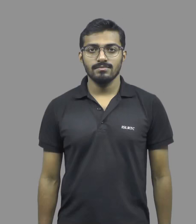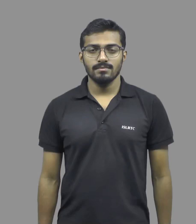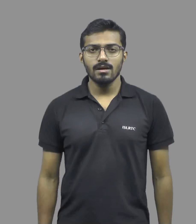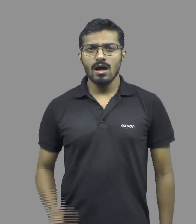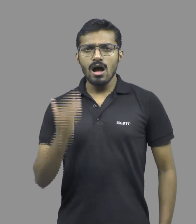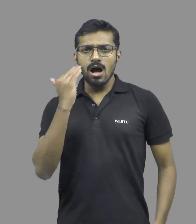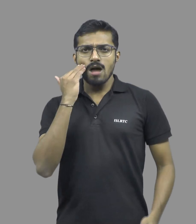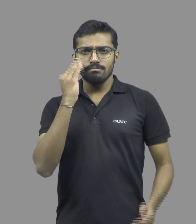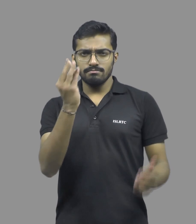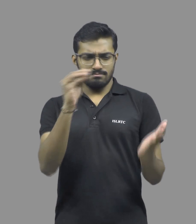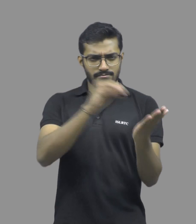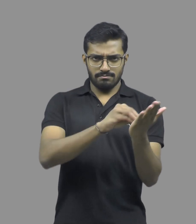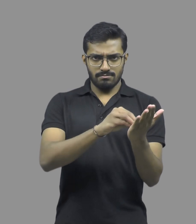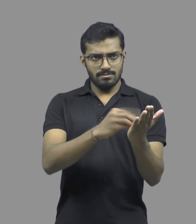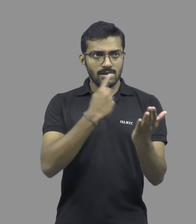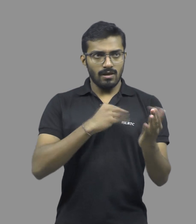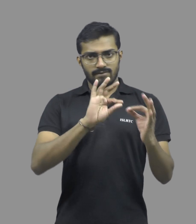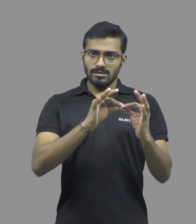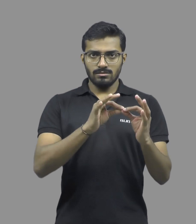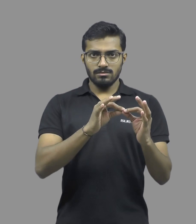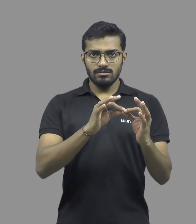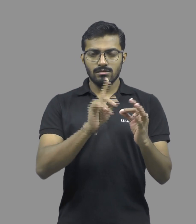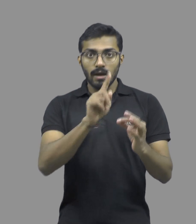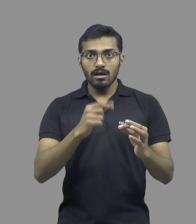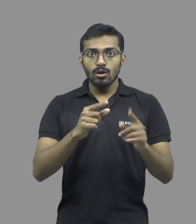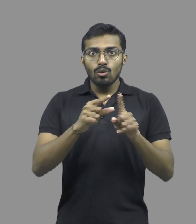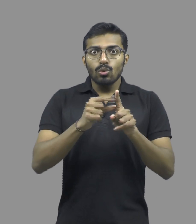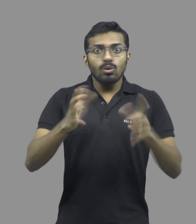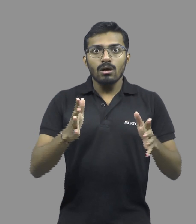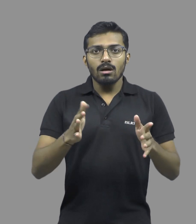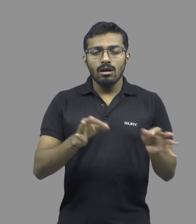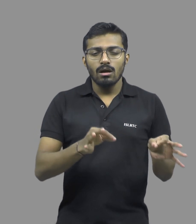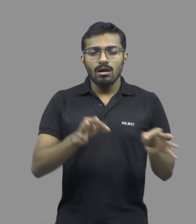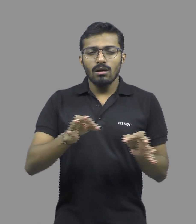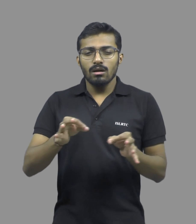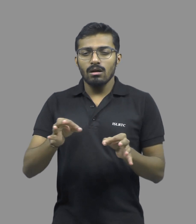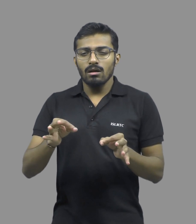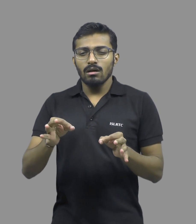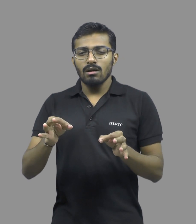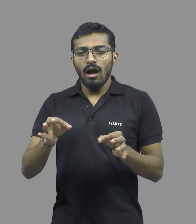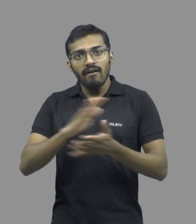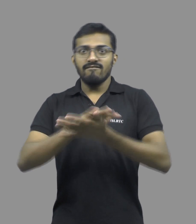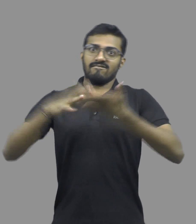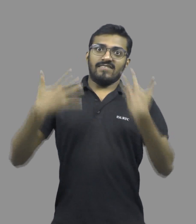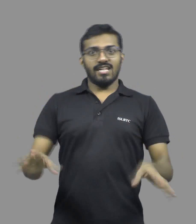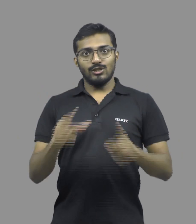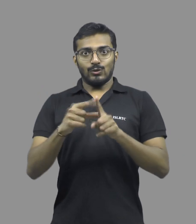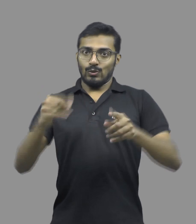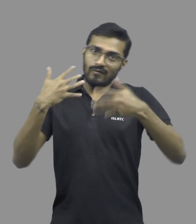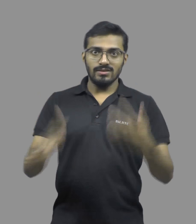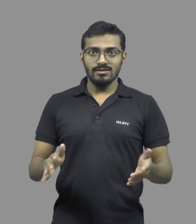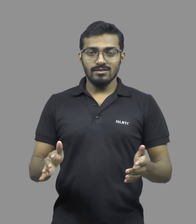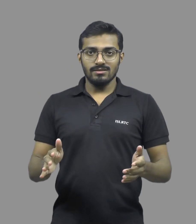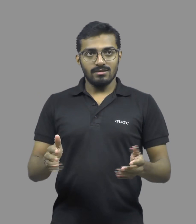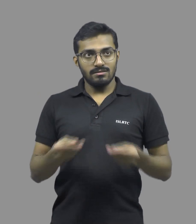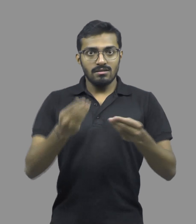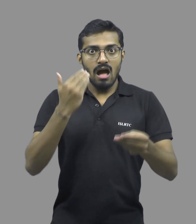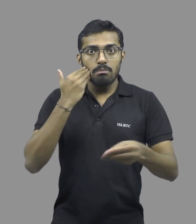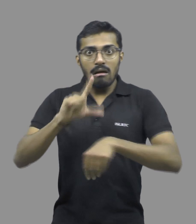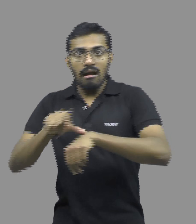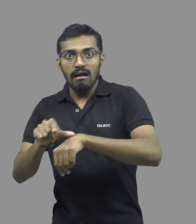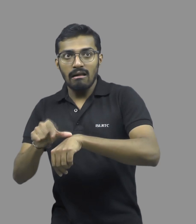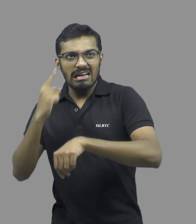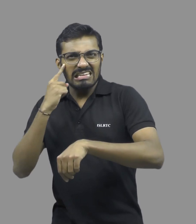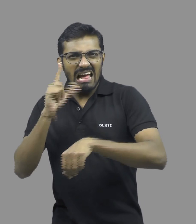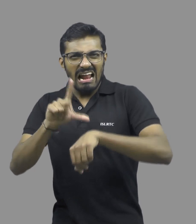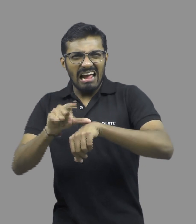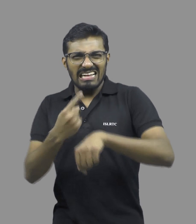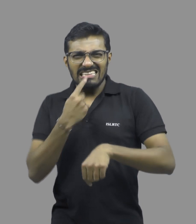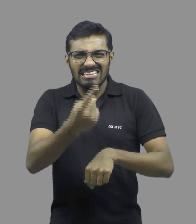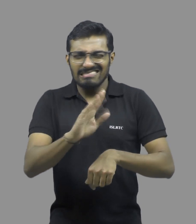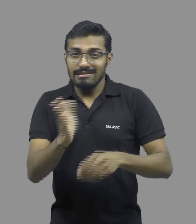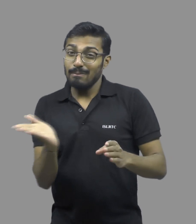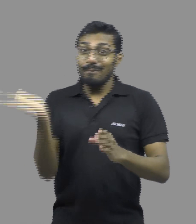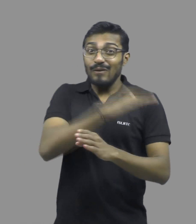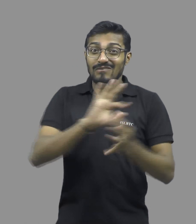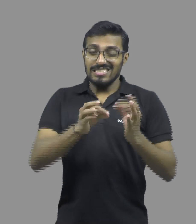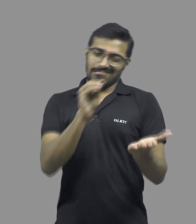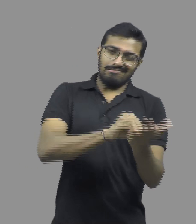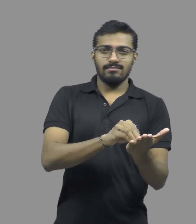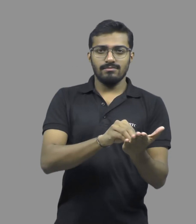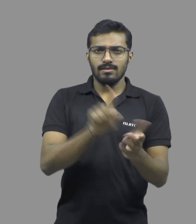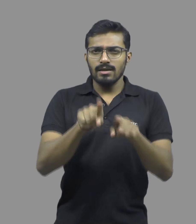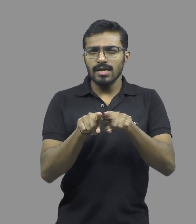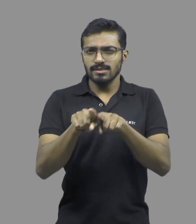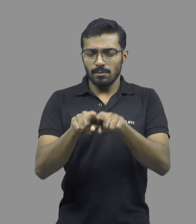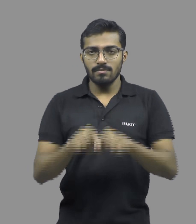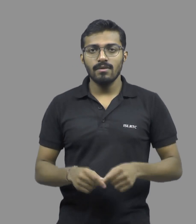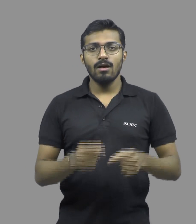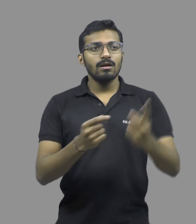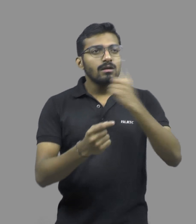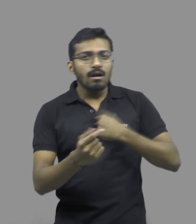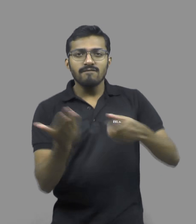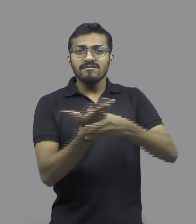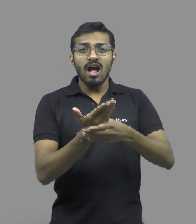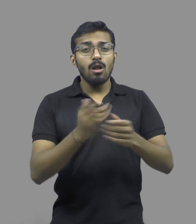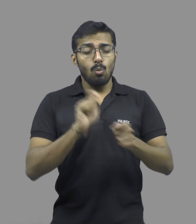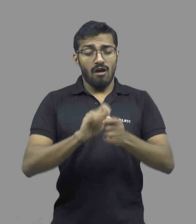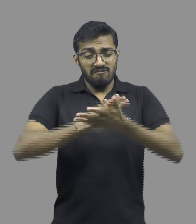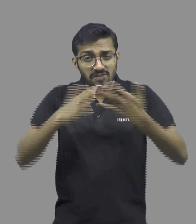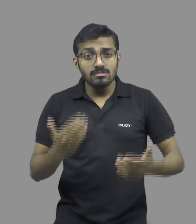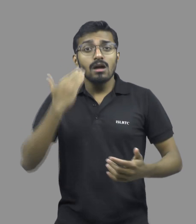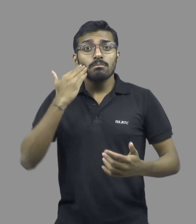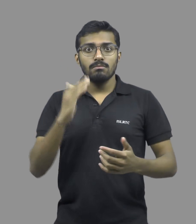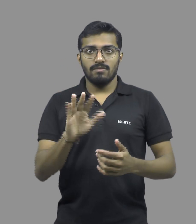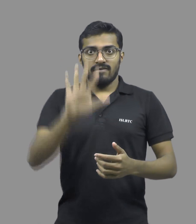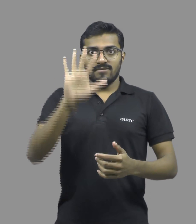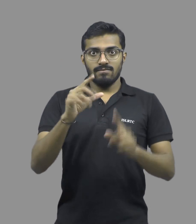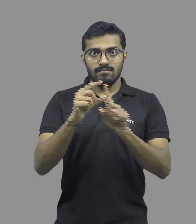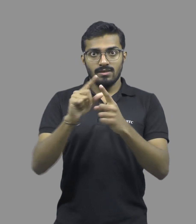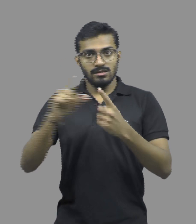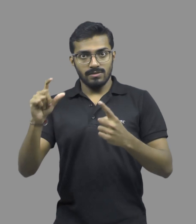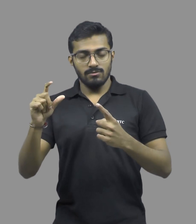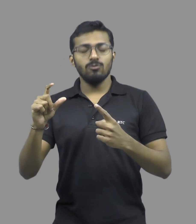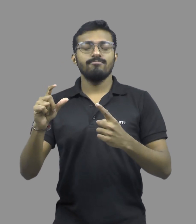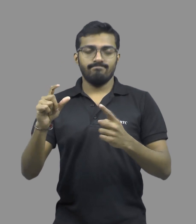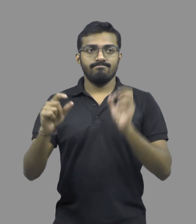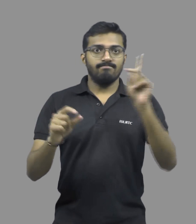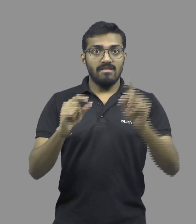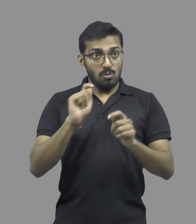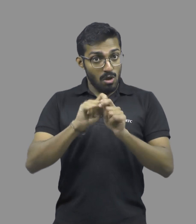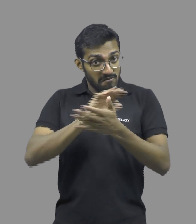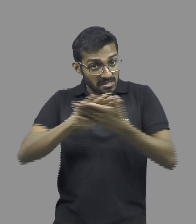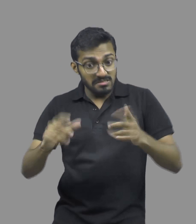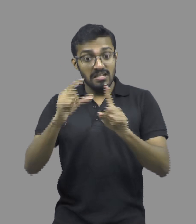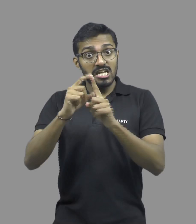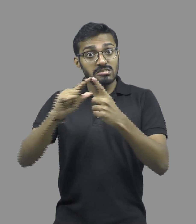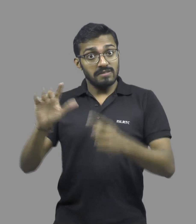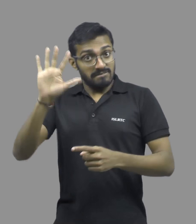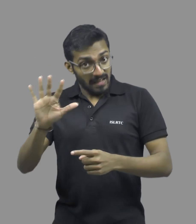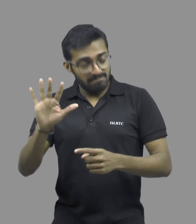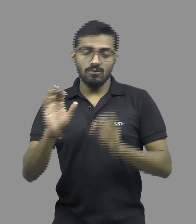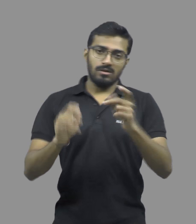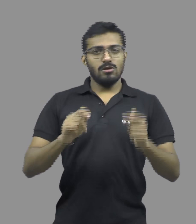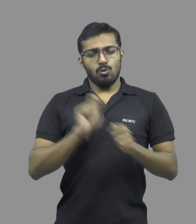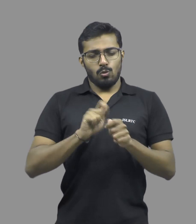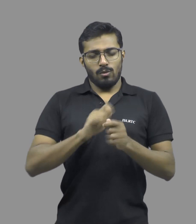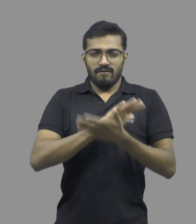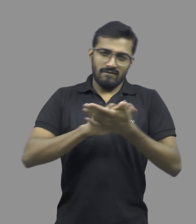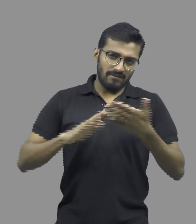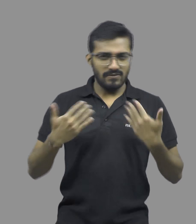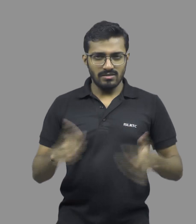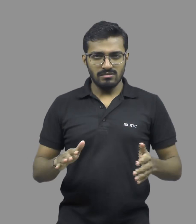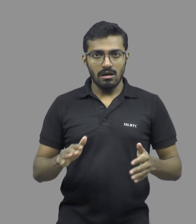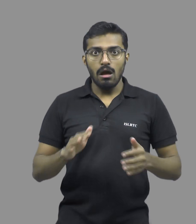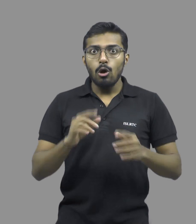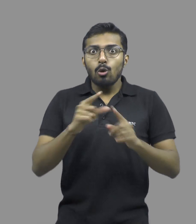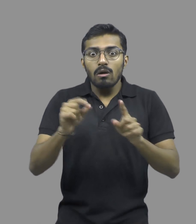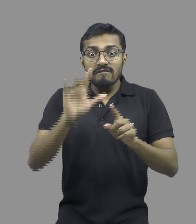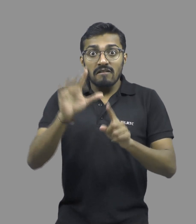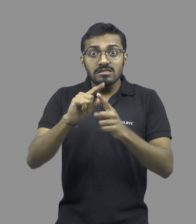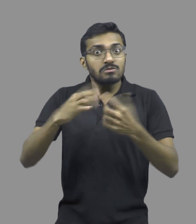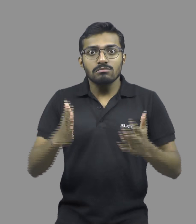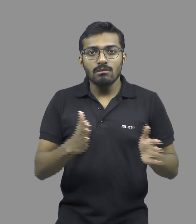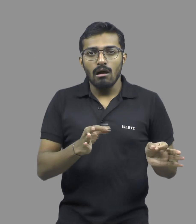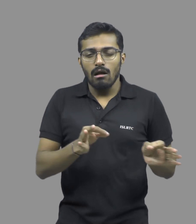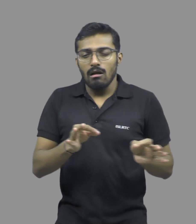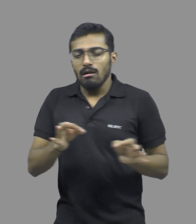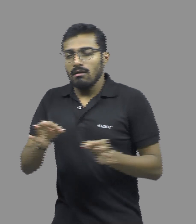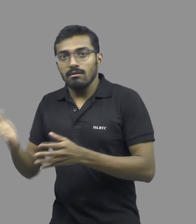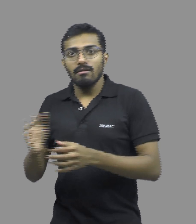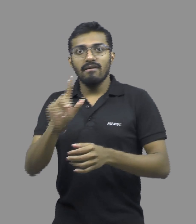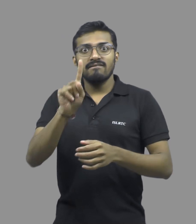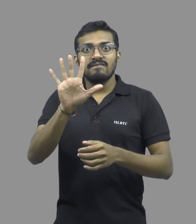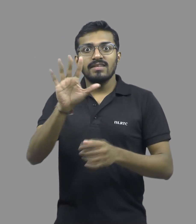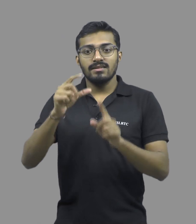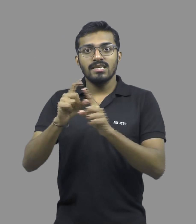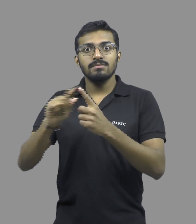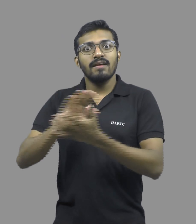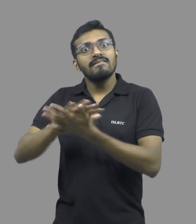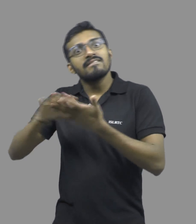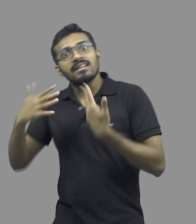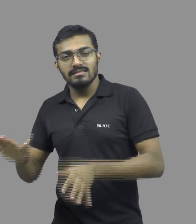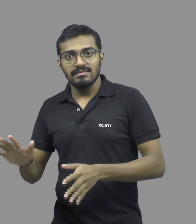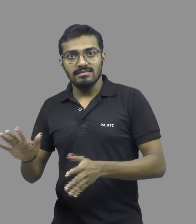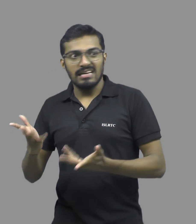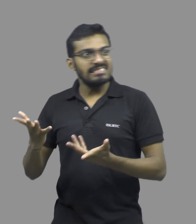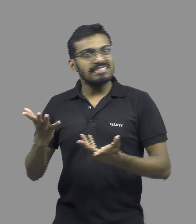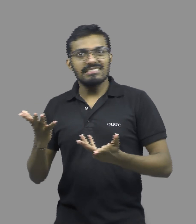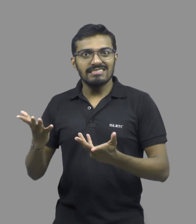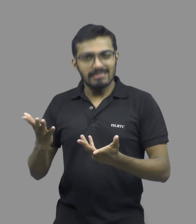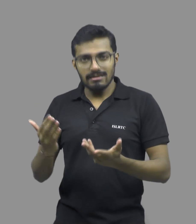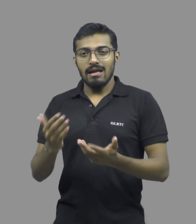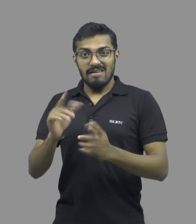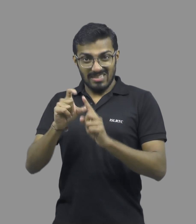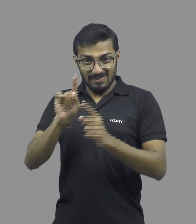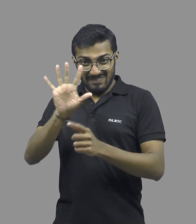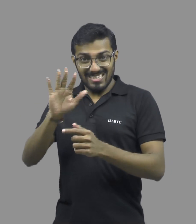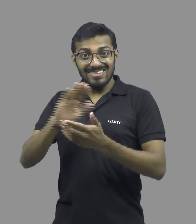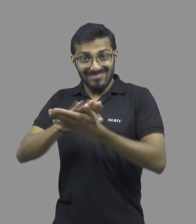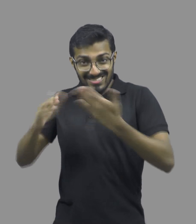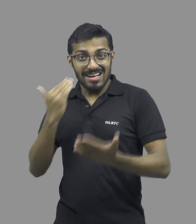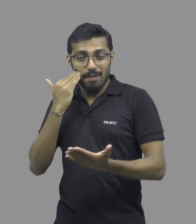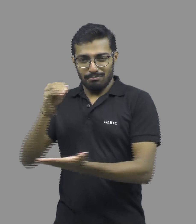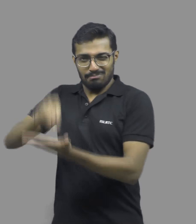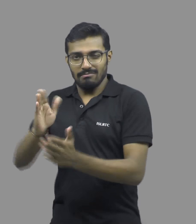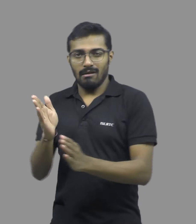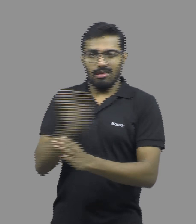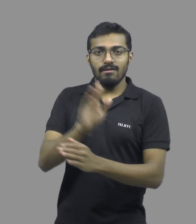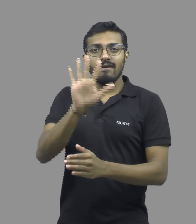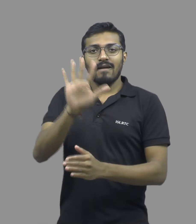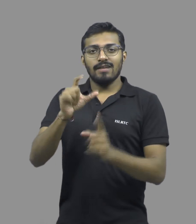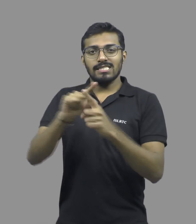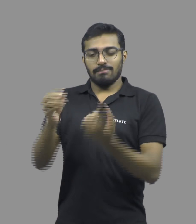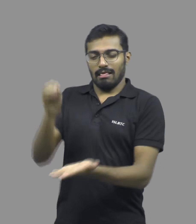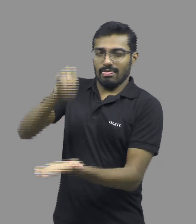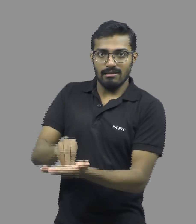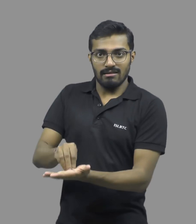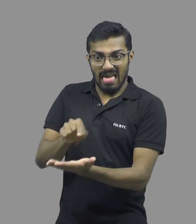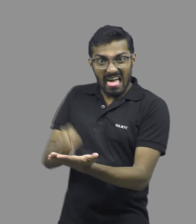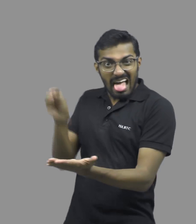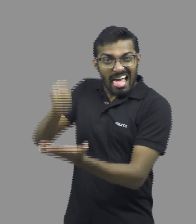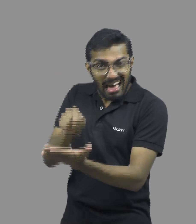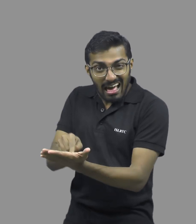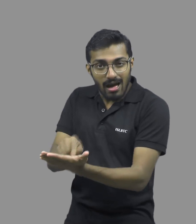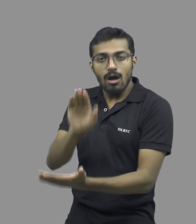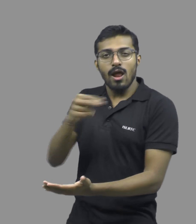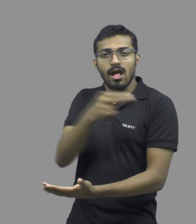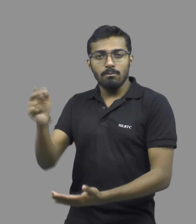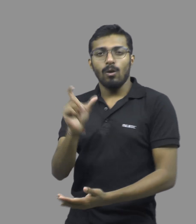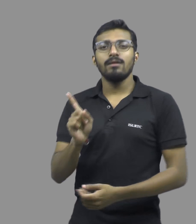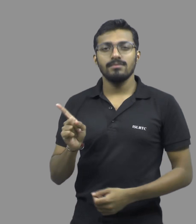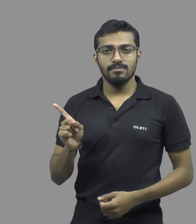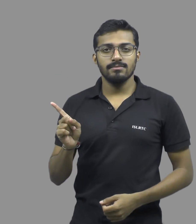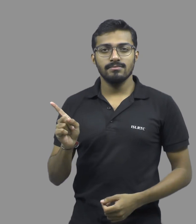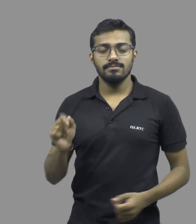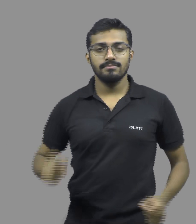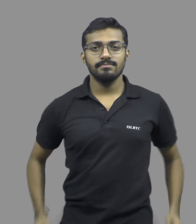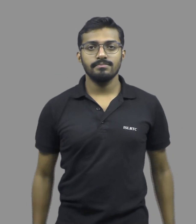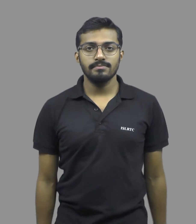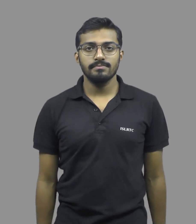Antedate